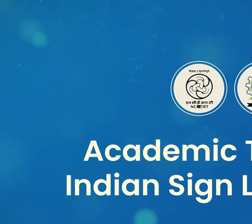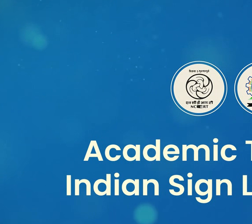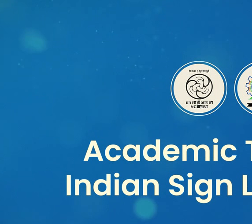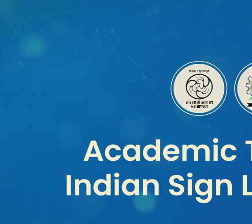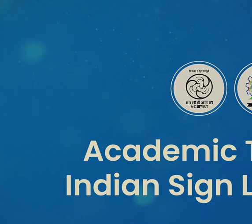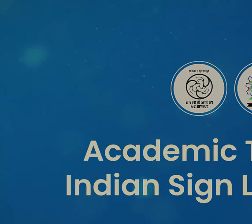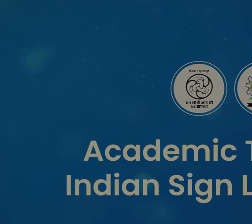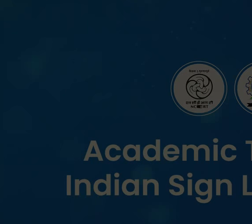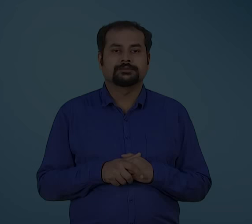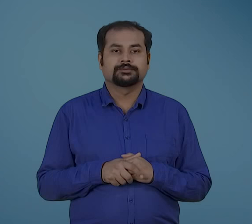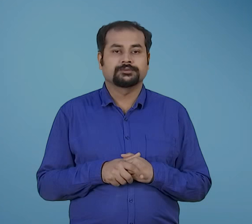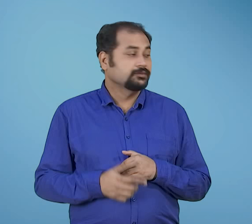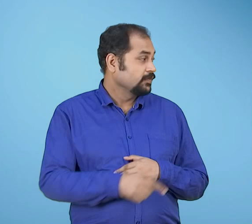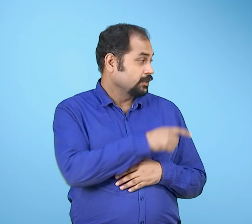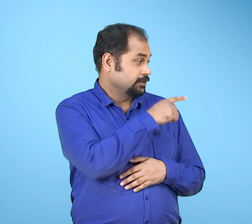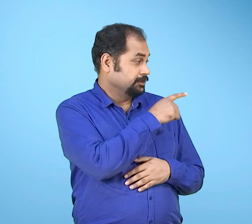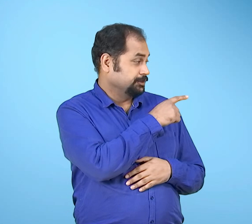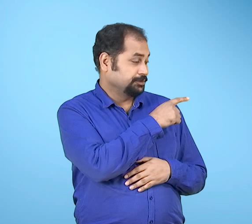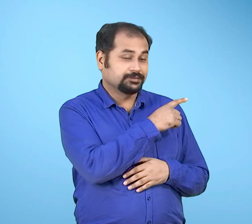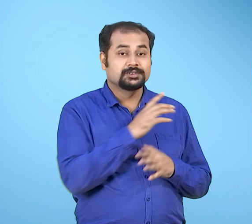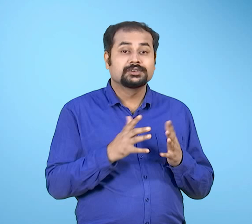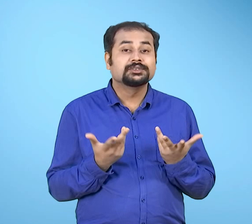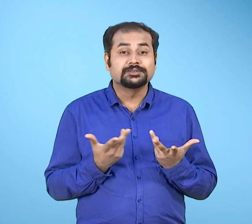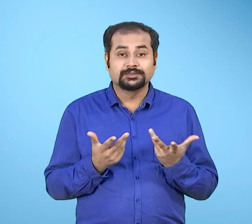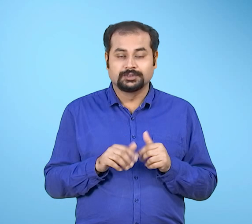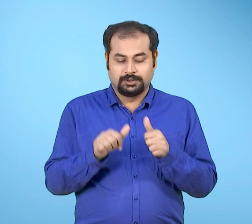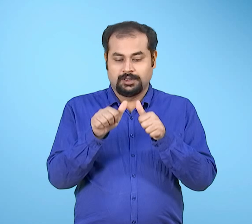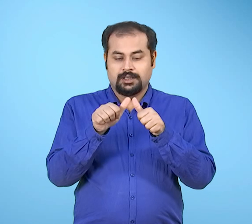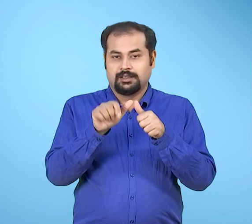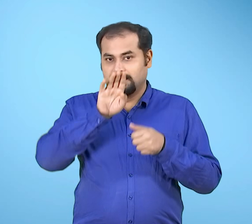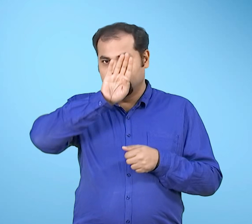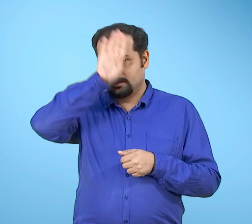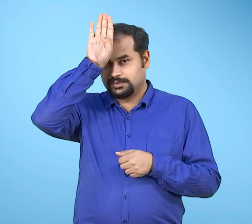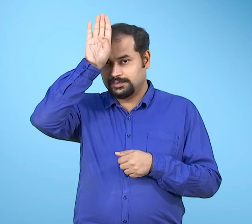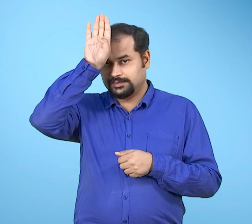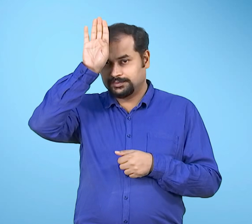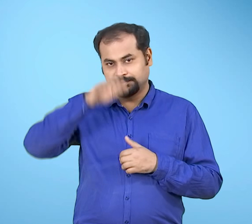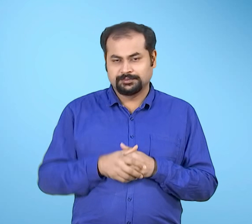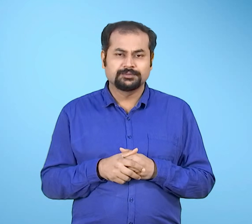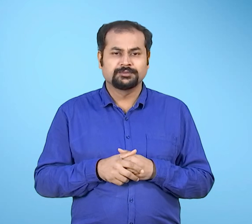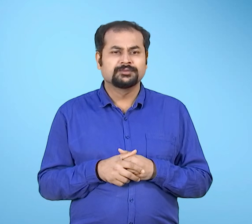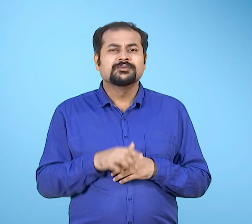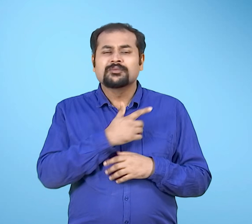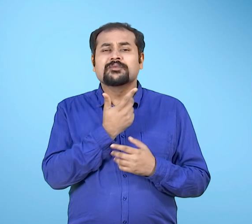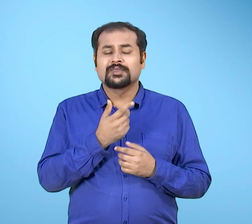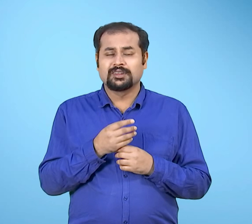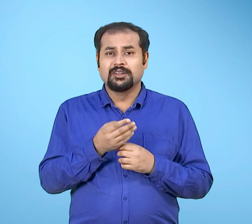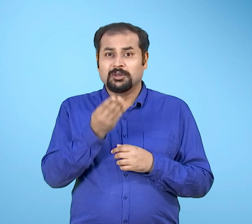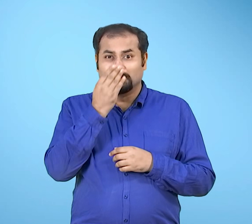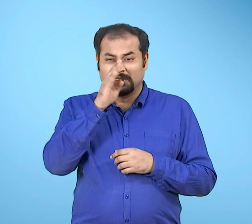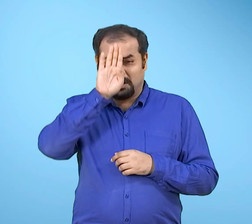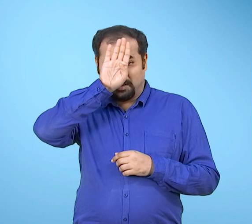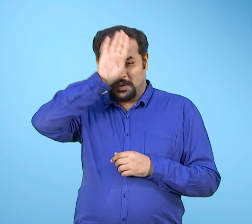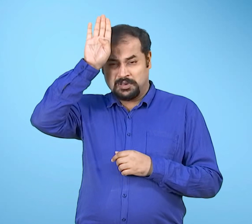Akbar Mughal emperor from